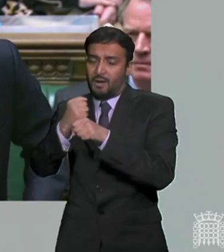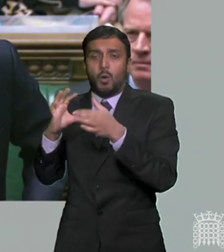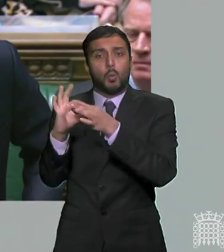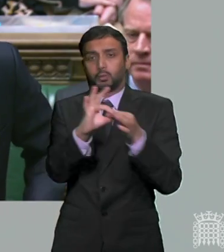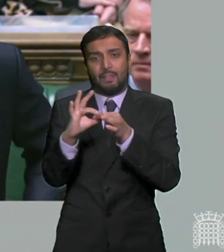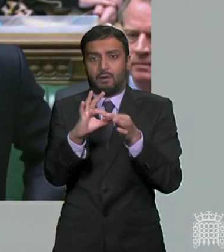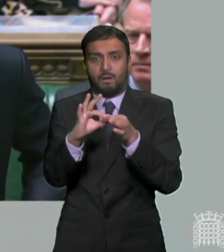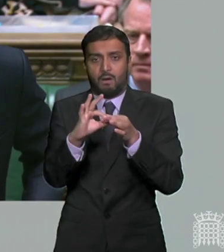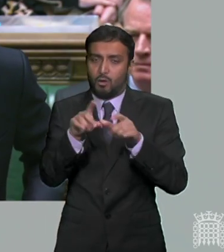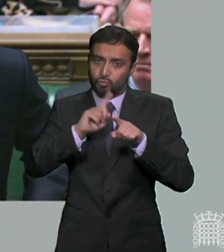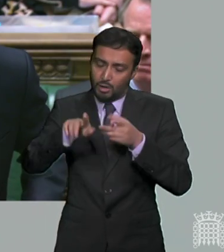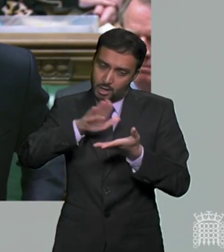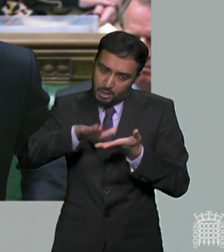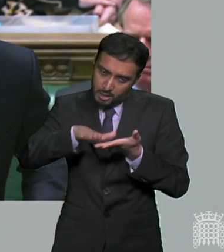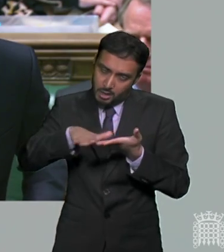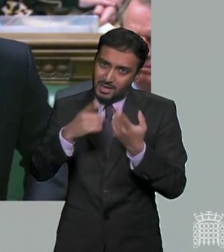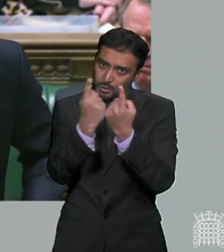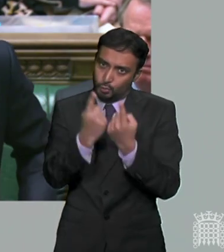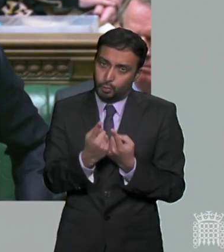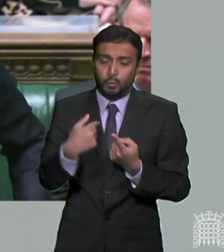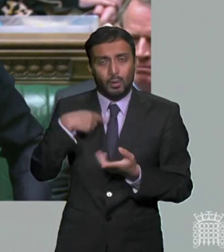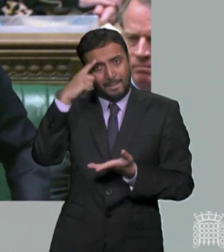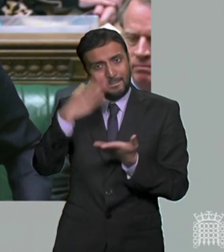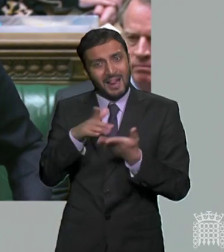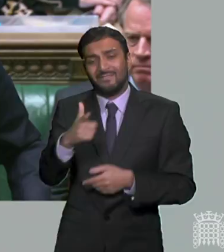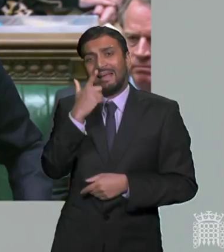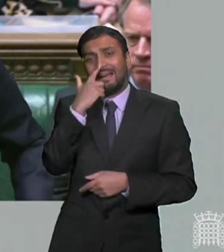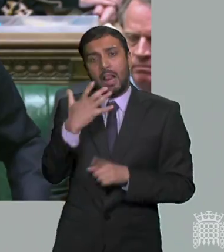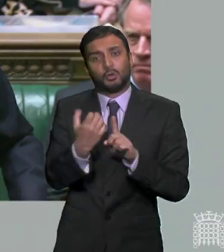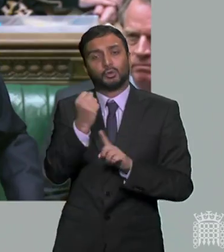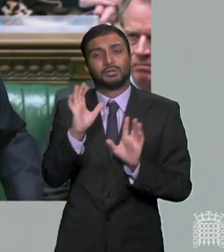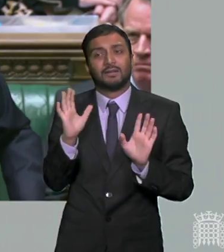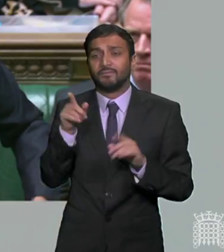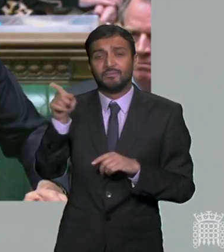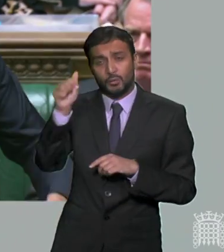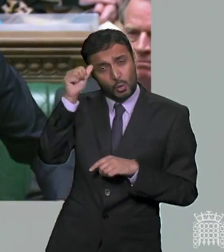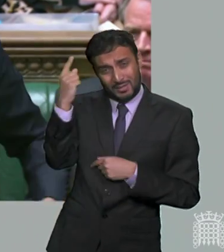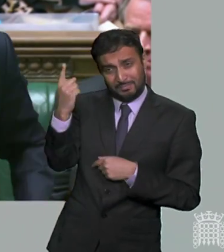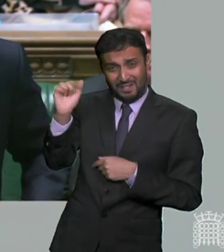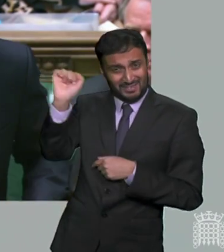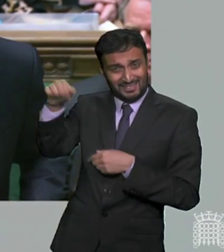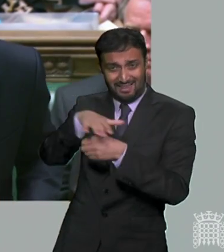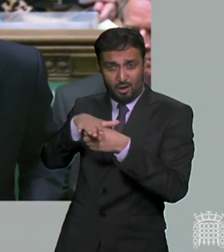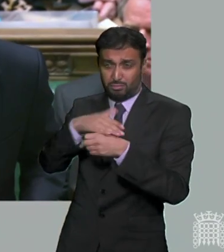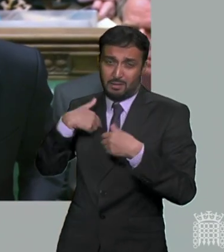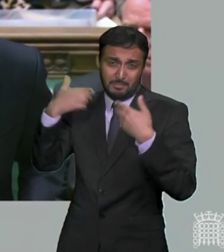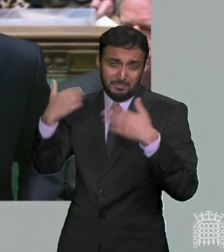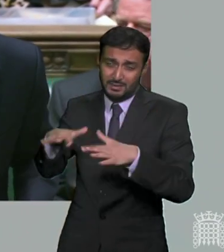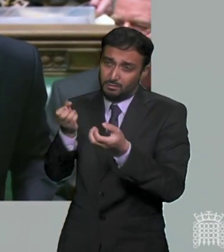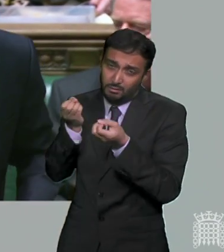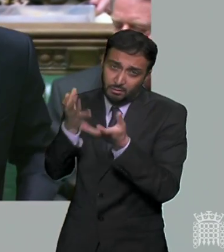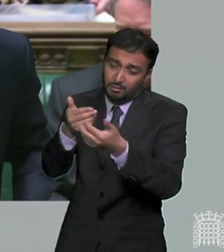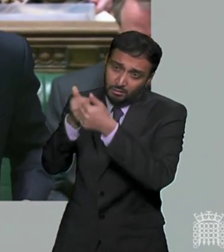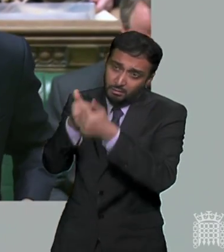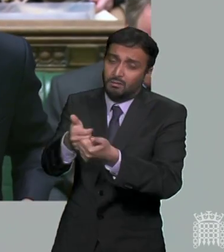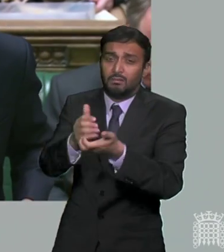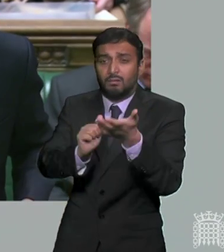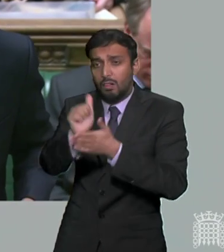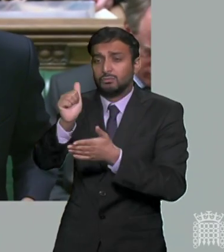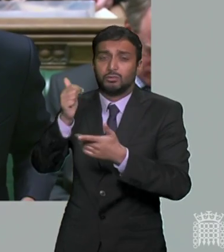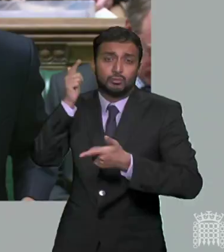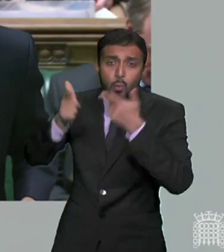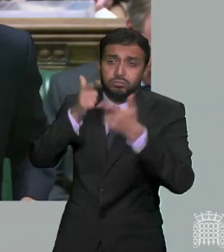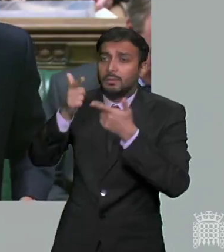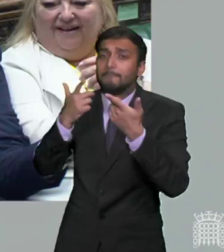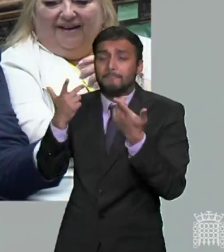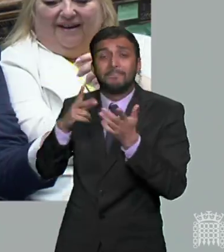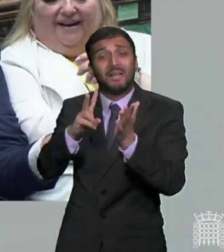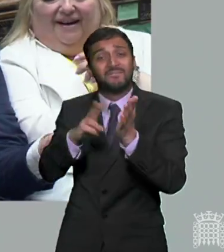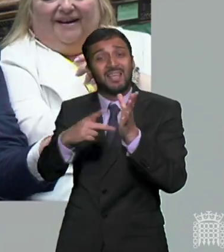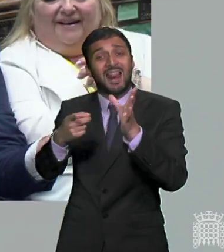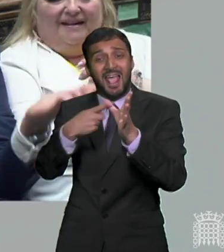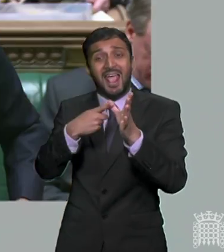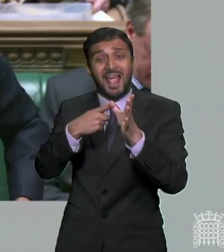I believe that that is possible. The honourable Member should know that in his own constituency we have been able to support culture and tourism, working together to bring the V&A to Dundee.